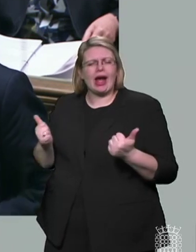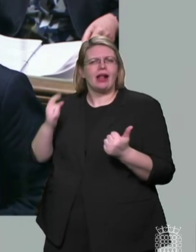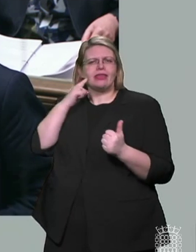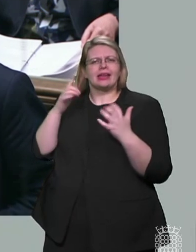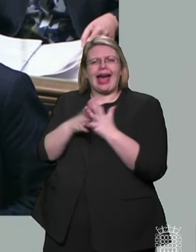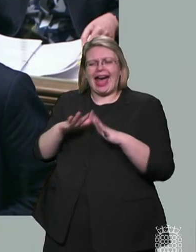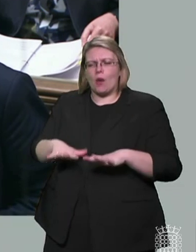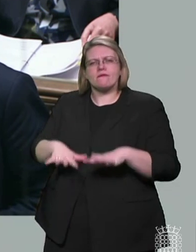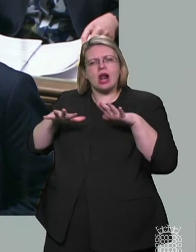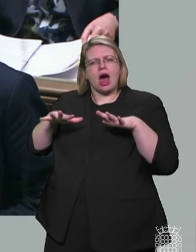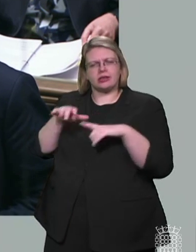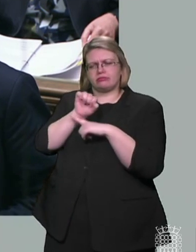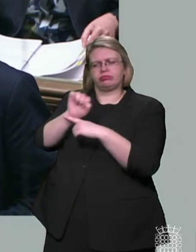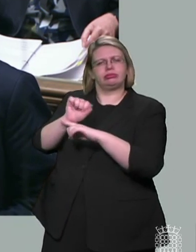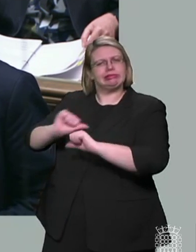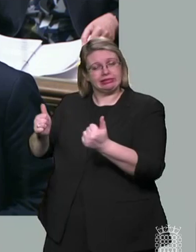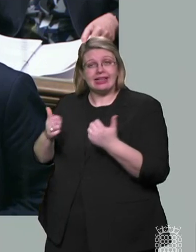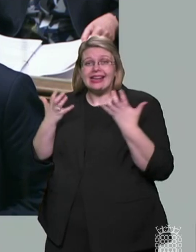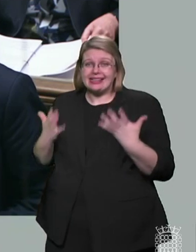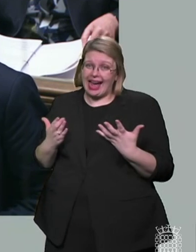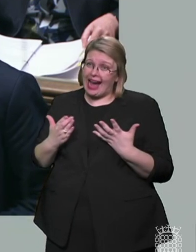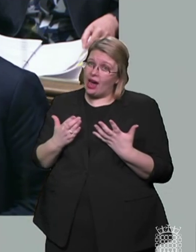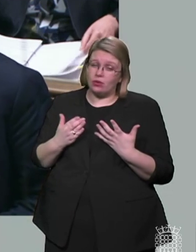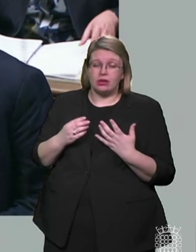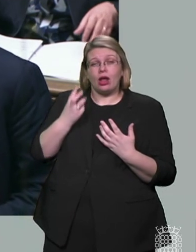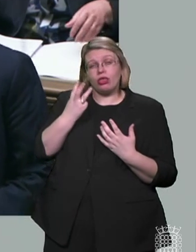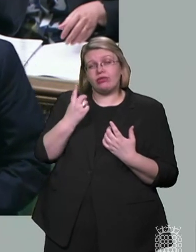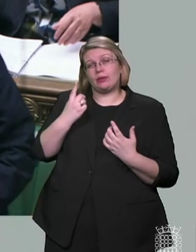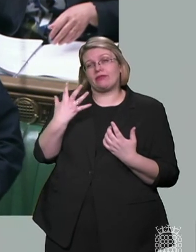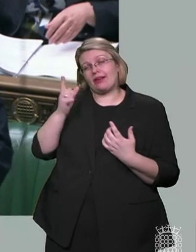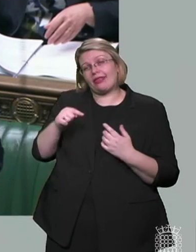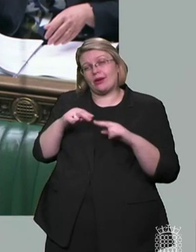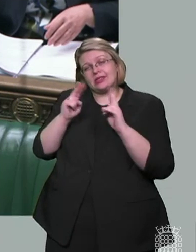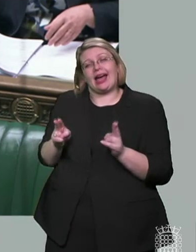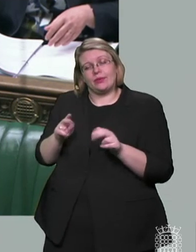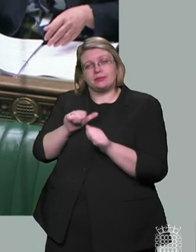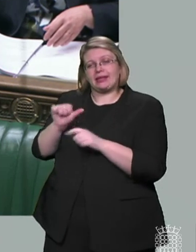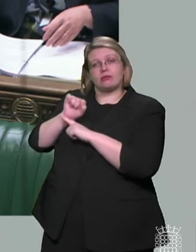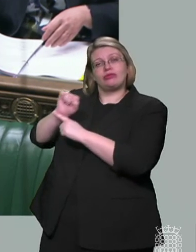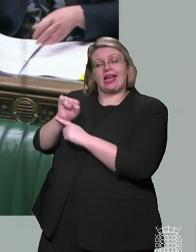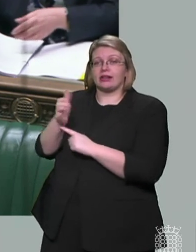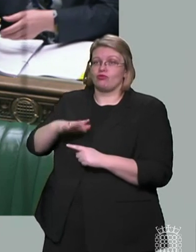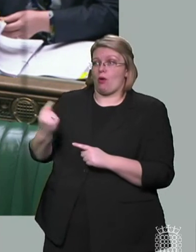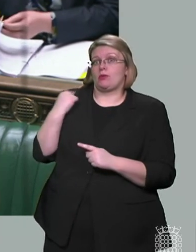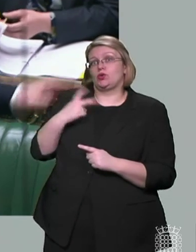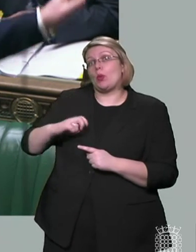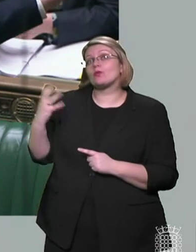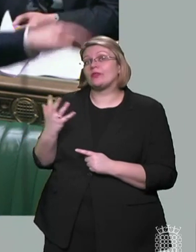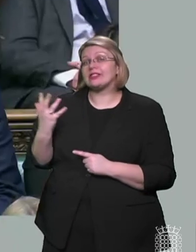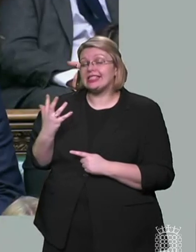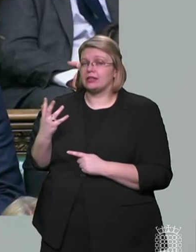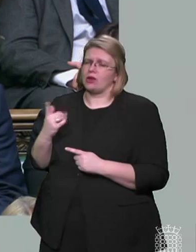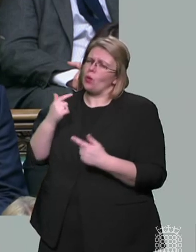Some 314,000 homes are better protected since 2015 and we continue to invest massively to help them.